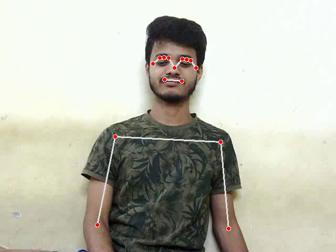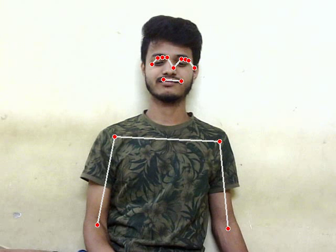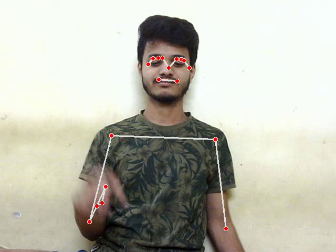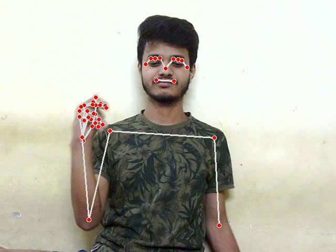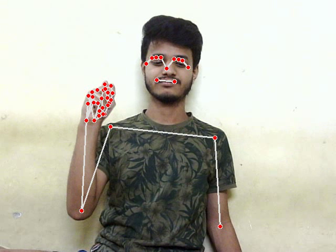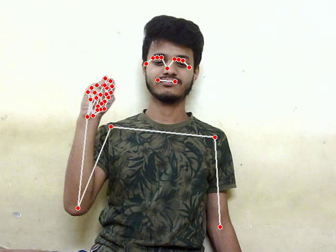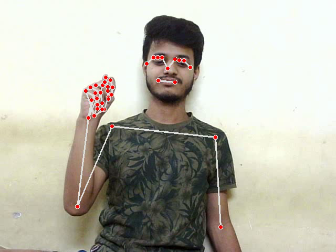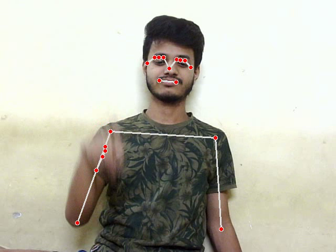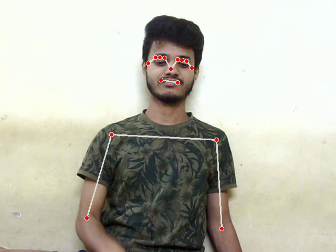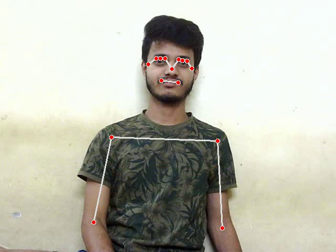bathroom